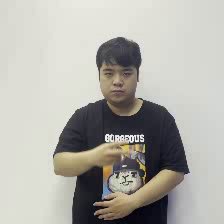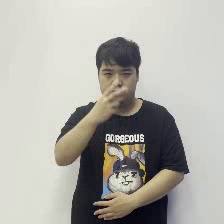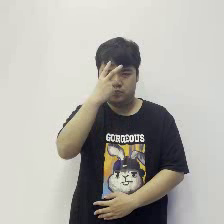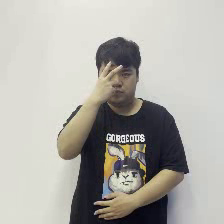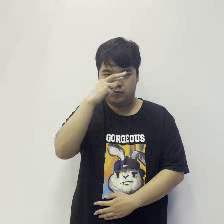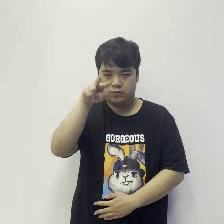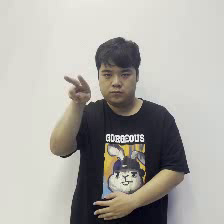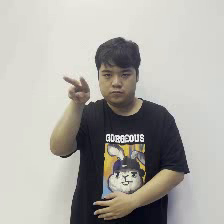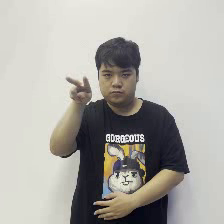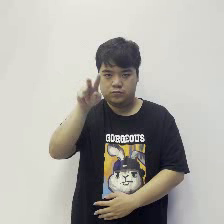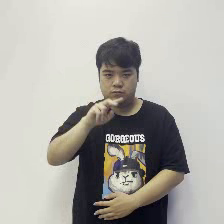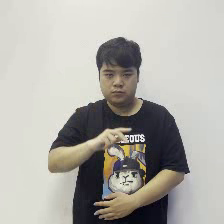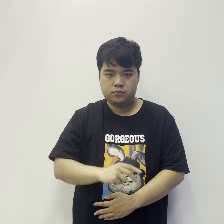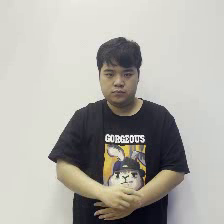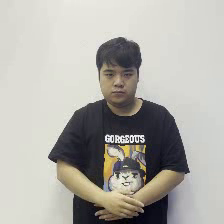Nhìn